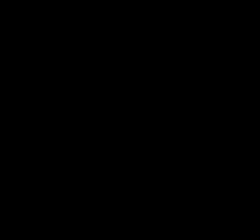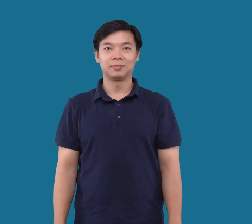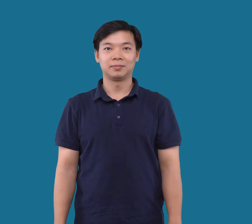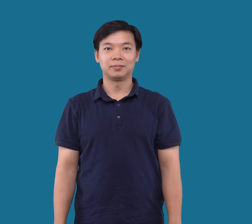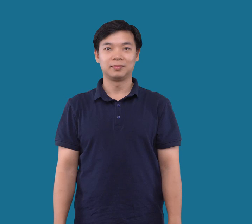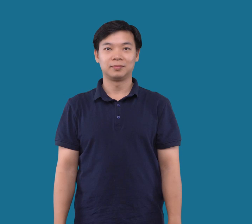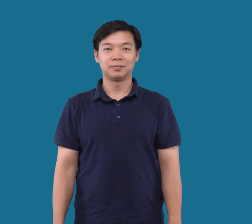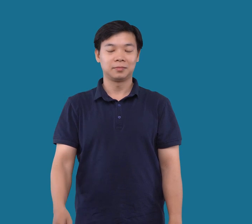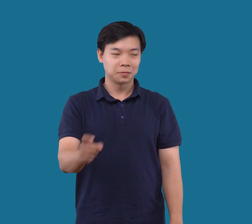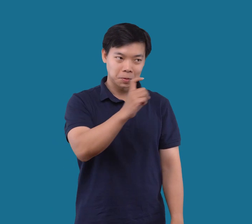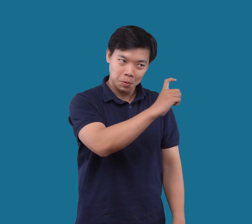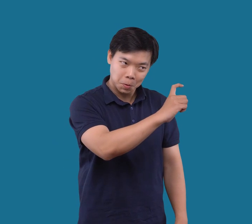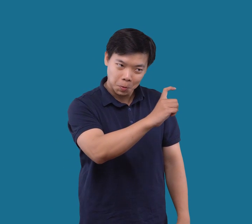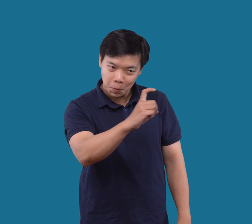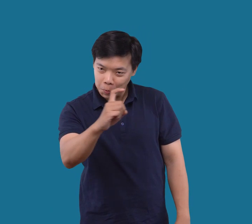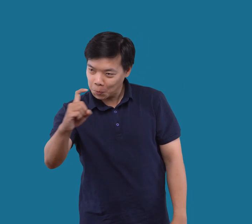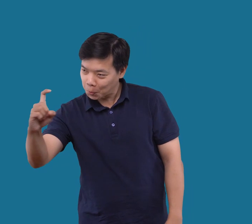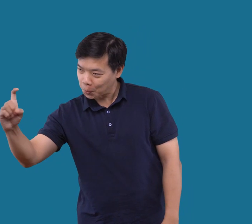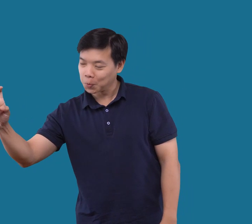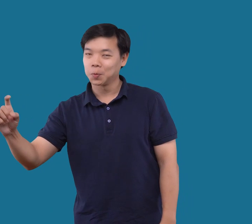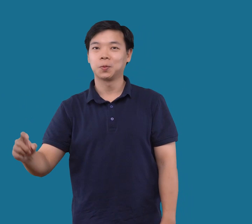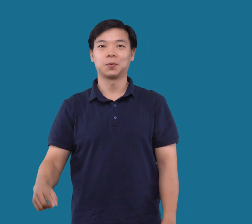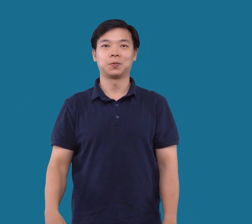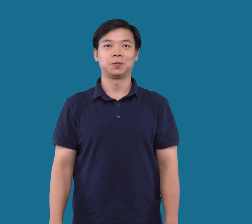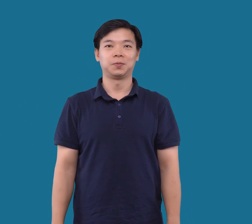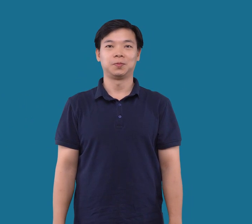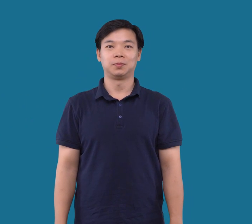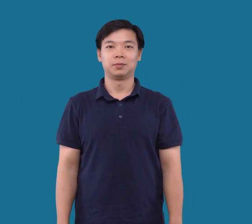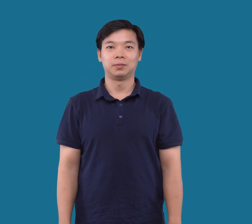đều đặn